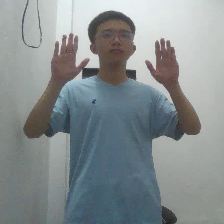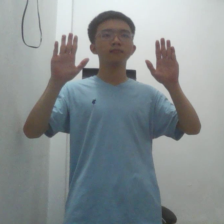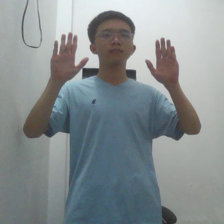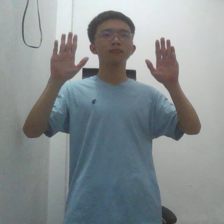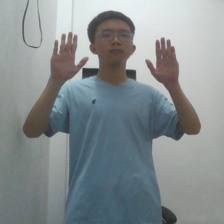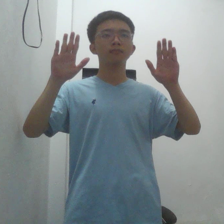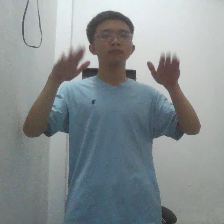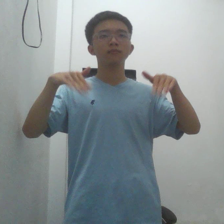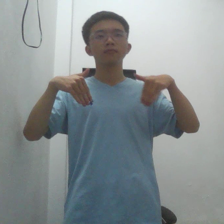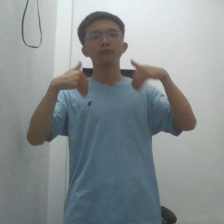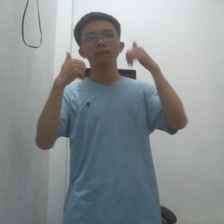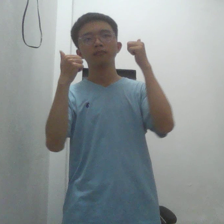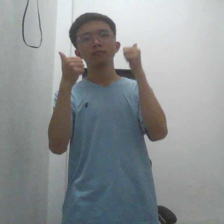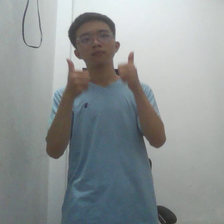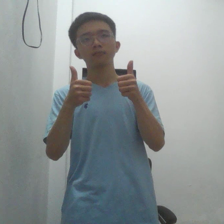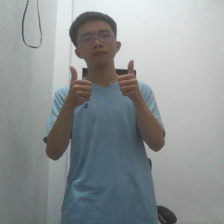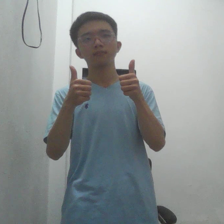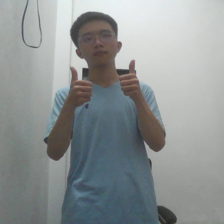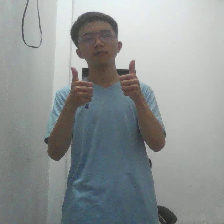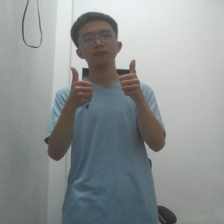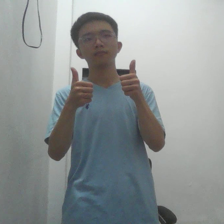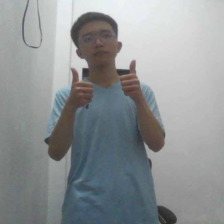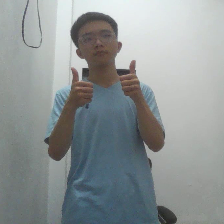tuyet voi